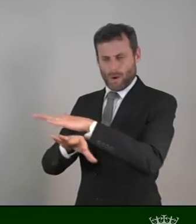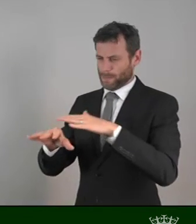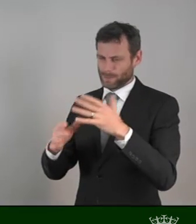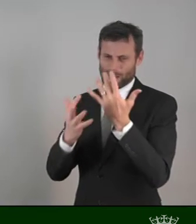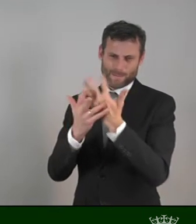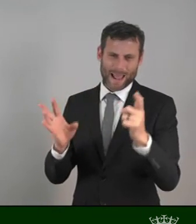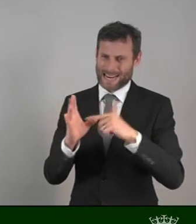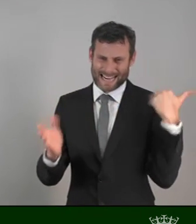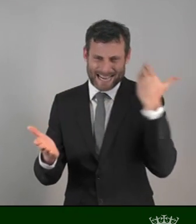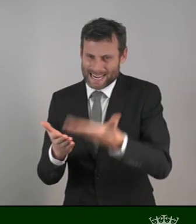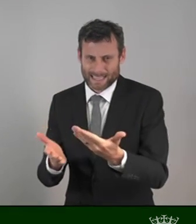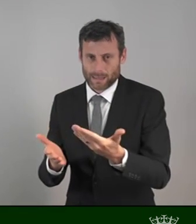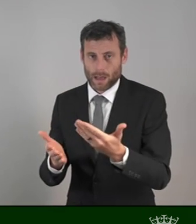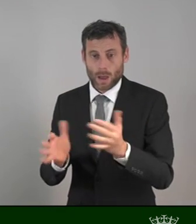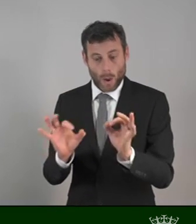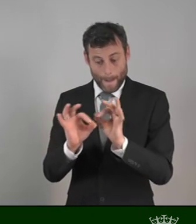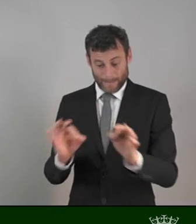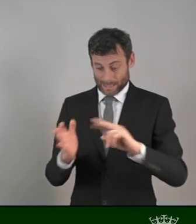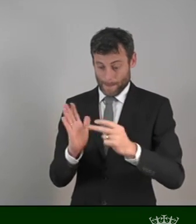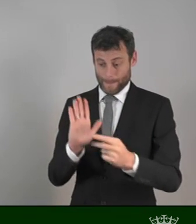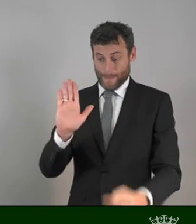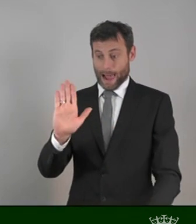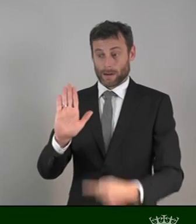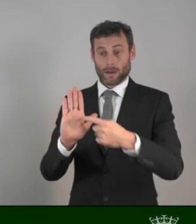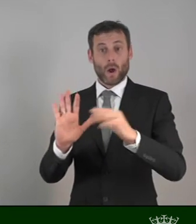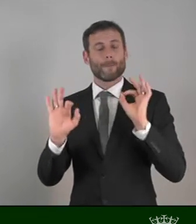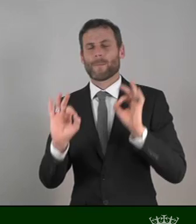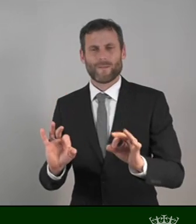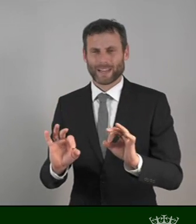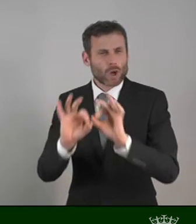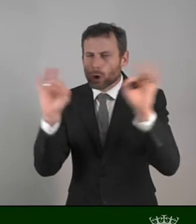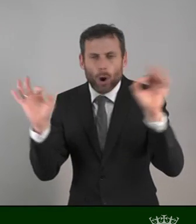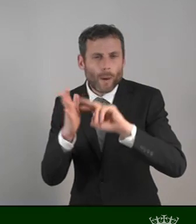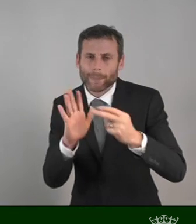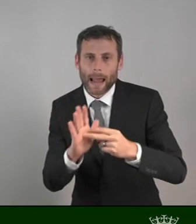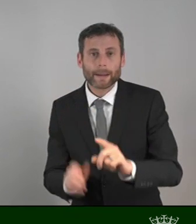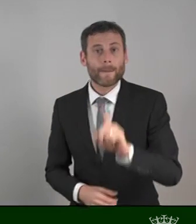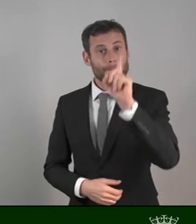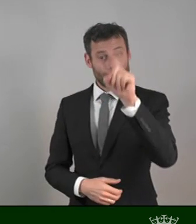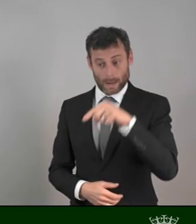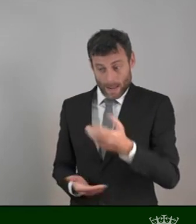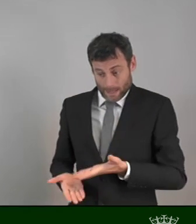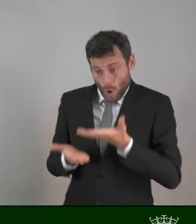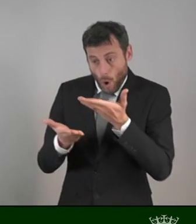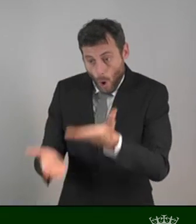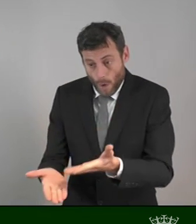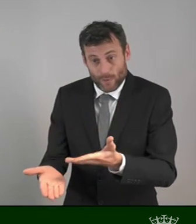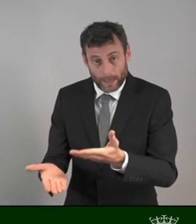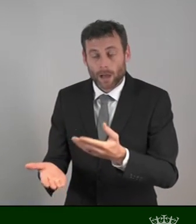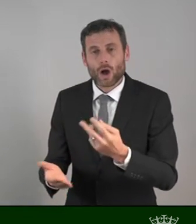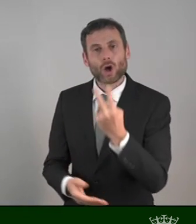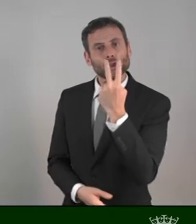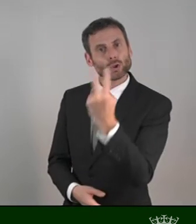No peace plan is perfect, but this has the merit of a two-state solution—it is a two-state solution.